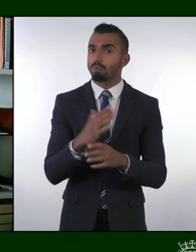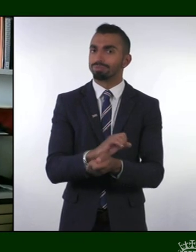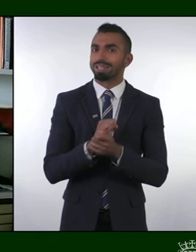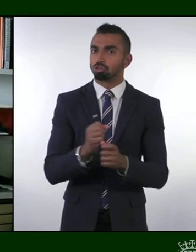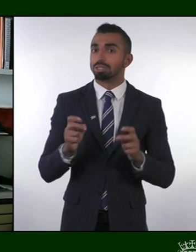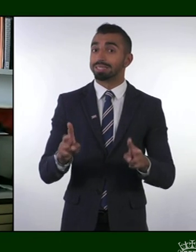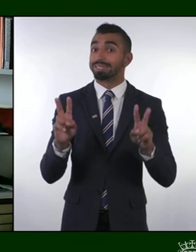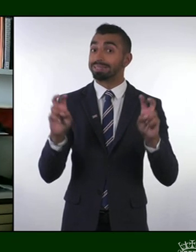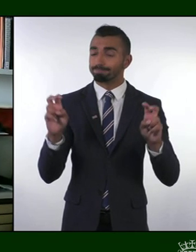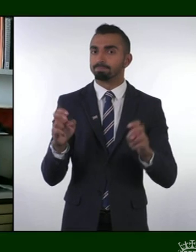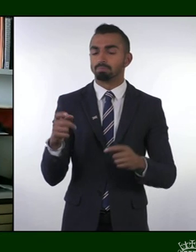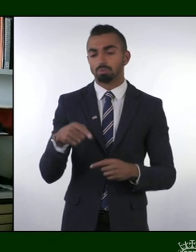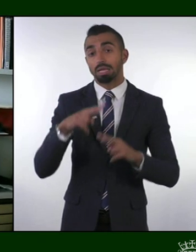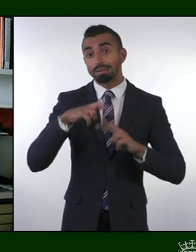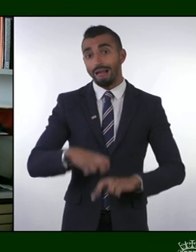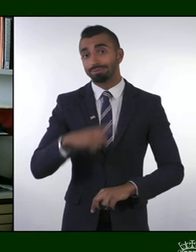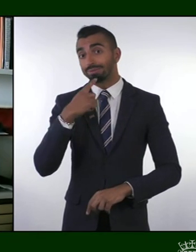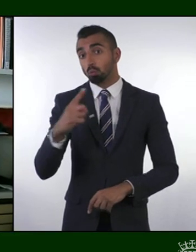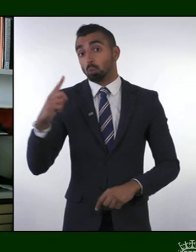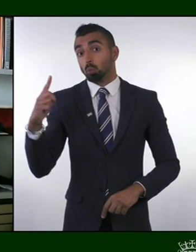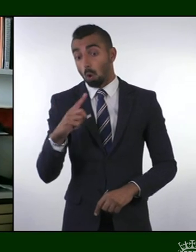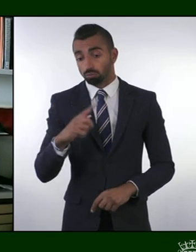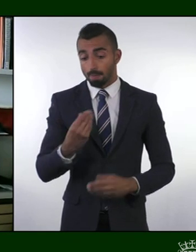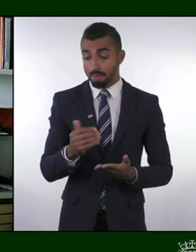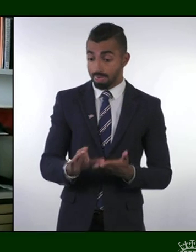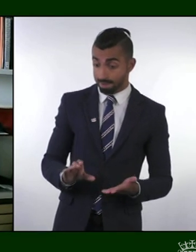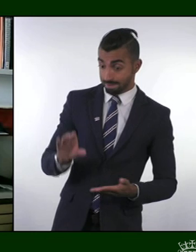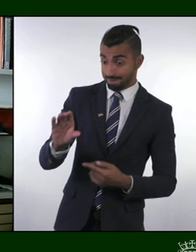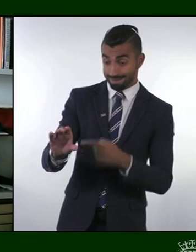“is used by the employer to continue the employment of employees”.